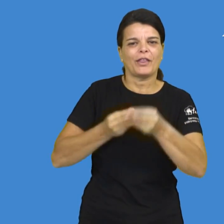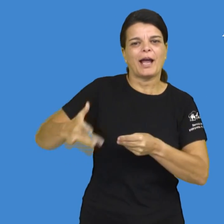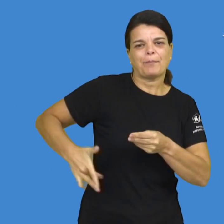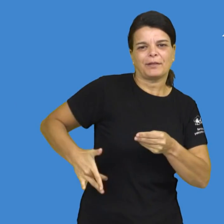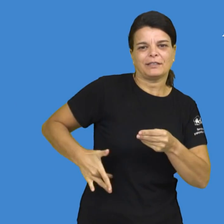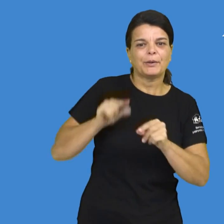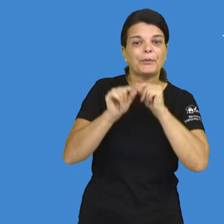hígado